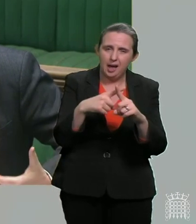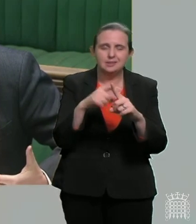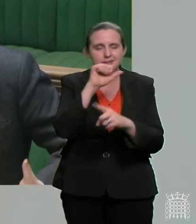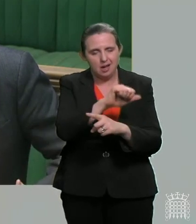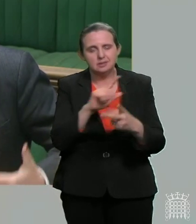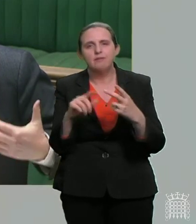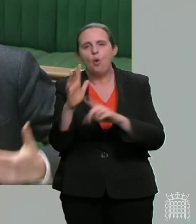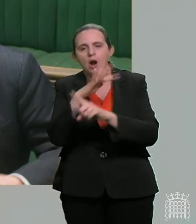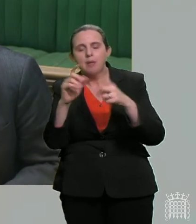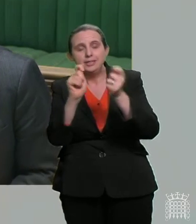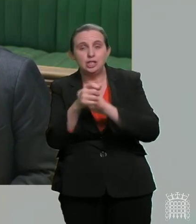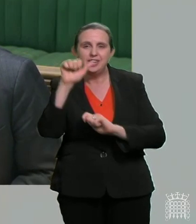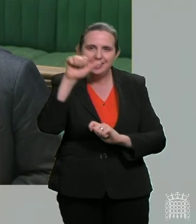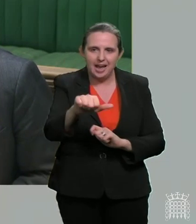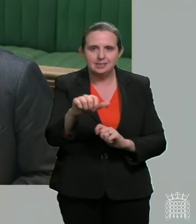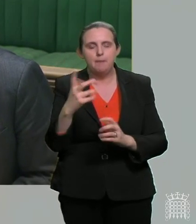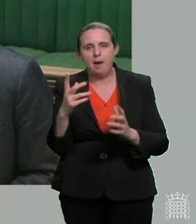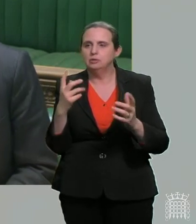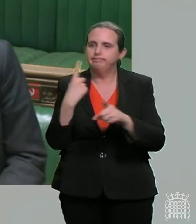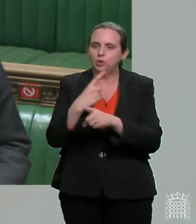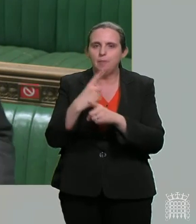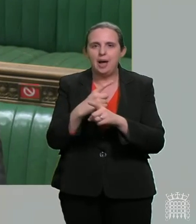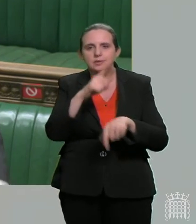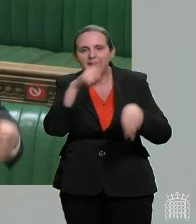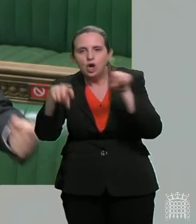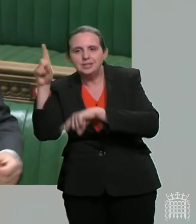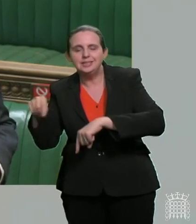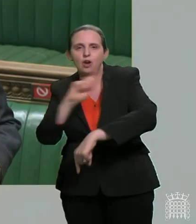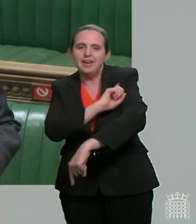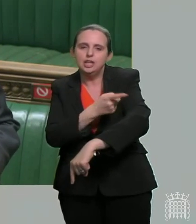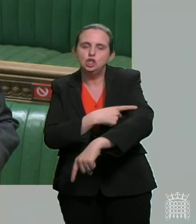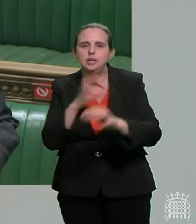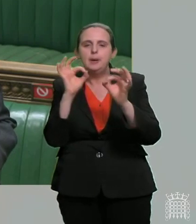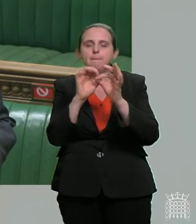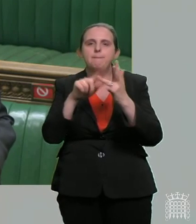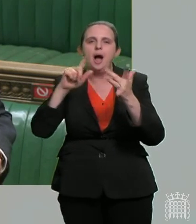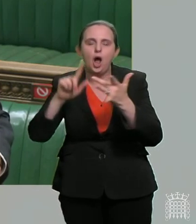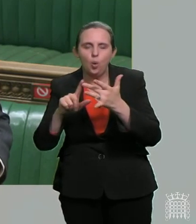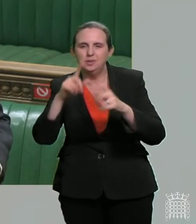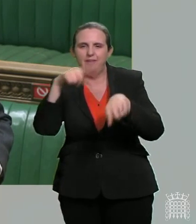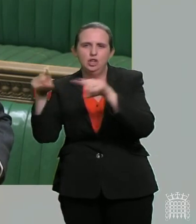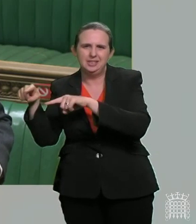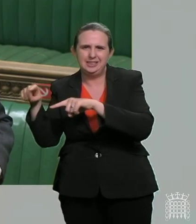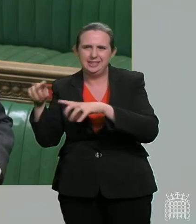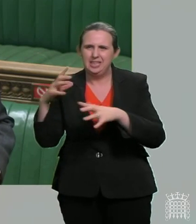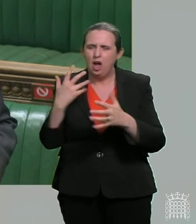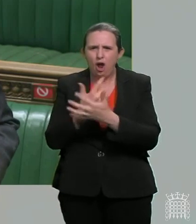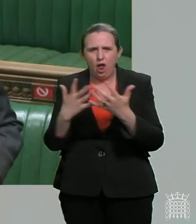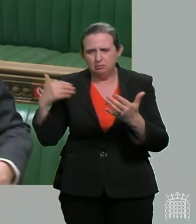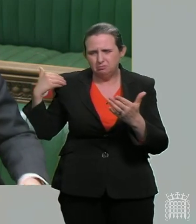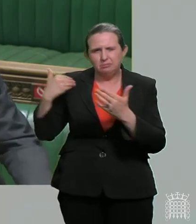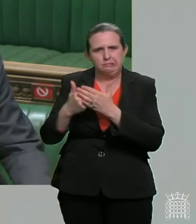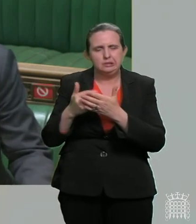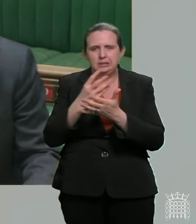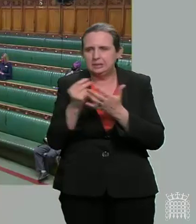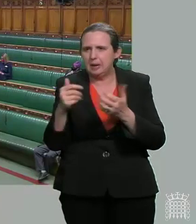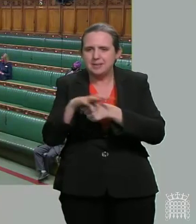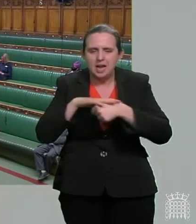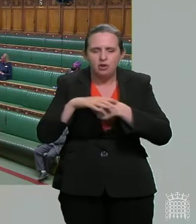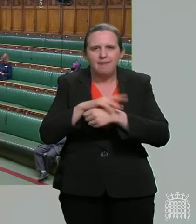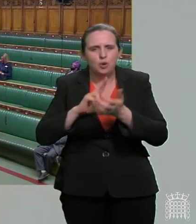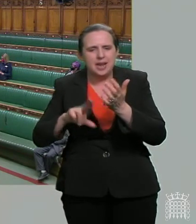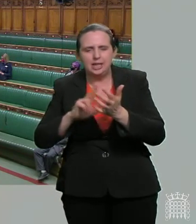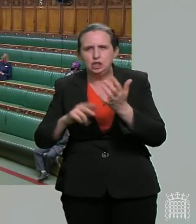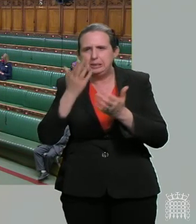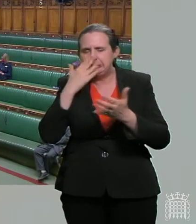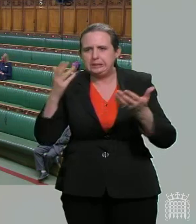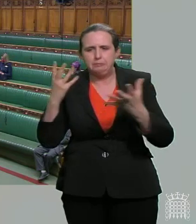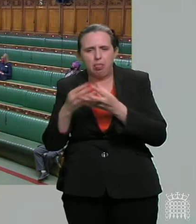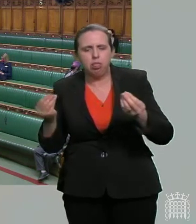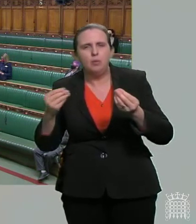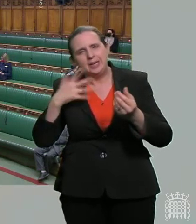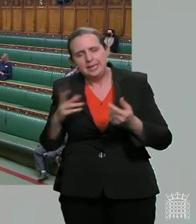I think it is high time that the leaders of the world took a step to reverse the loss of habitats and species that we have seen over the last century.